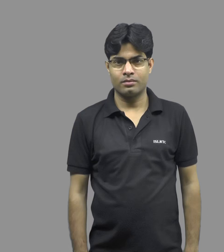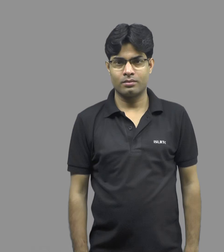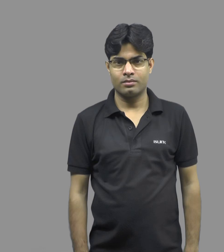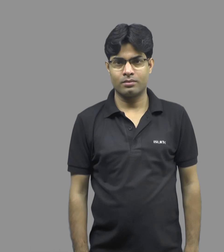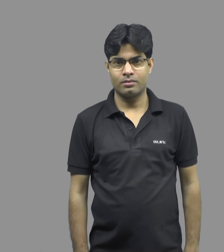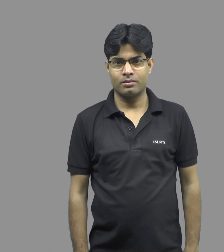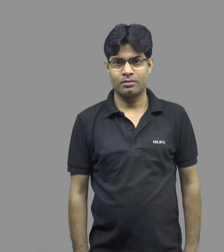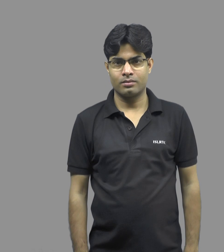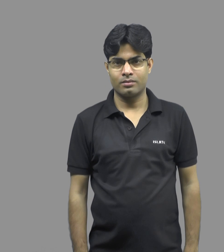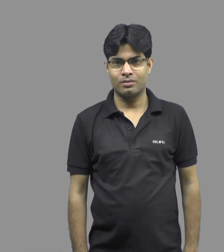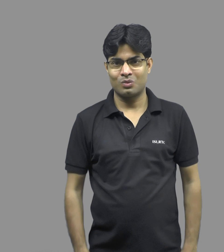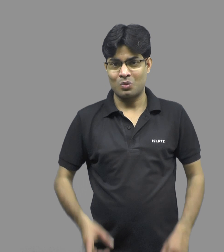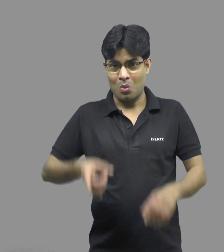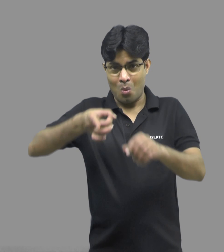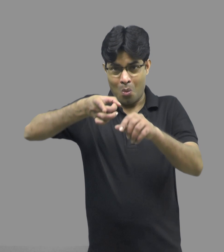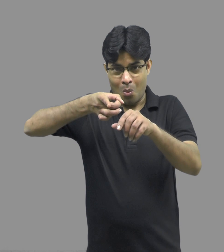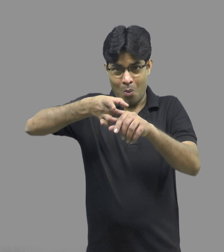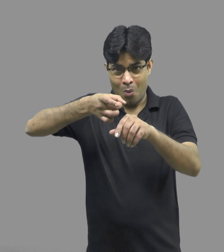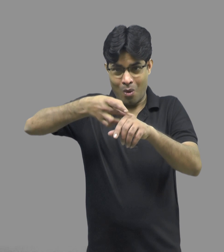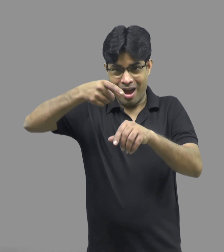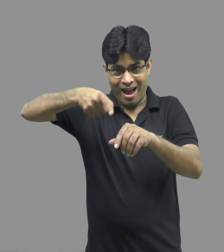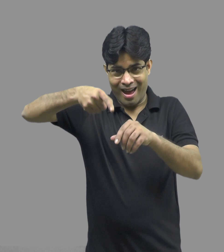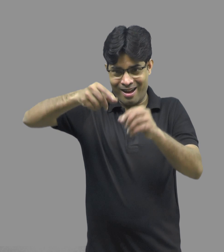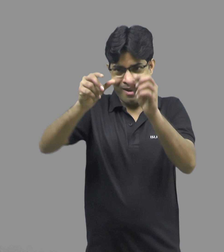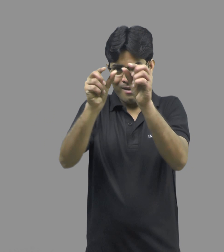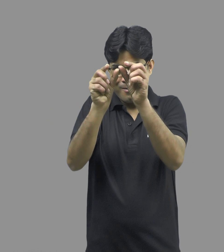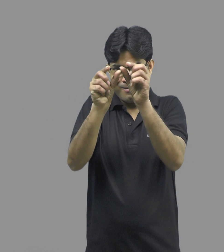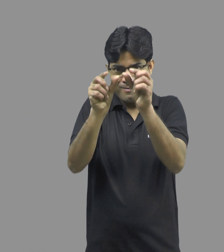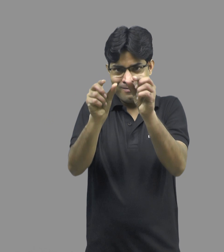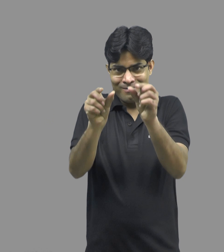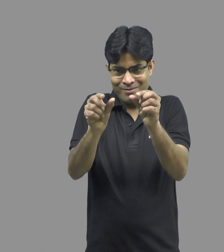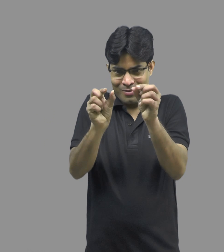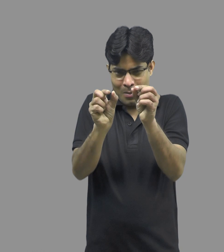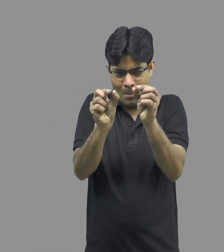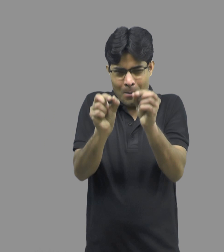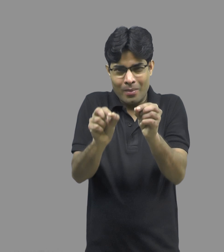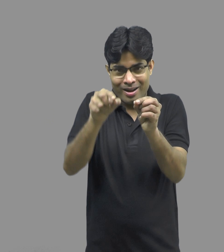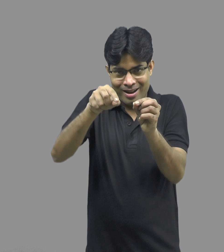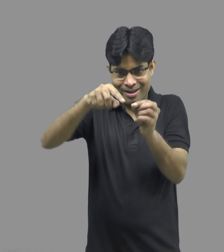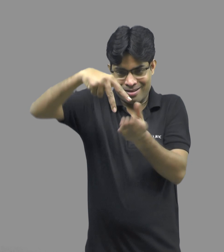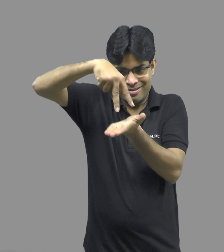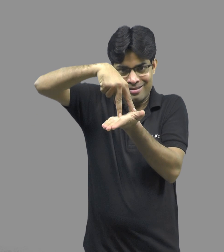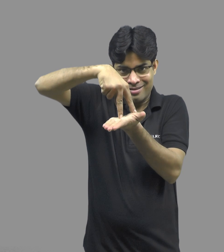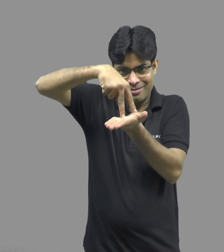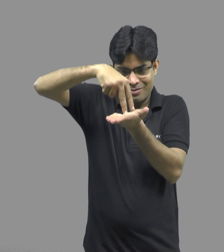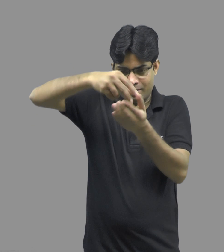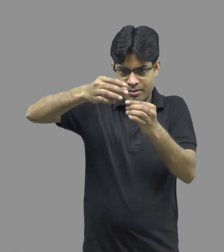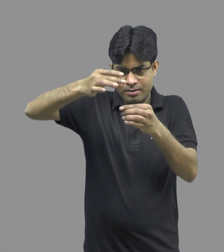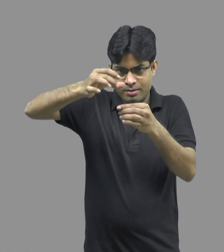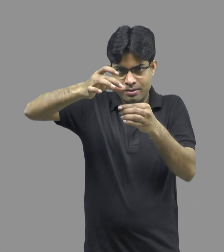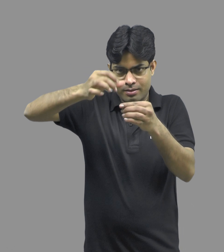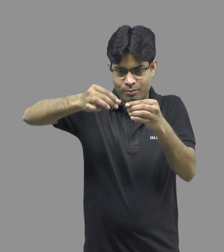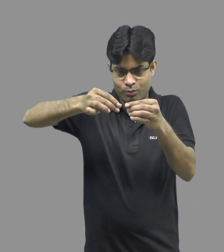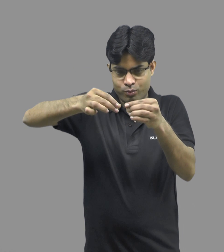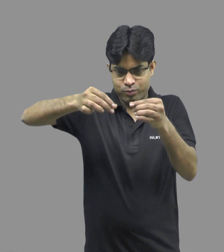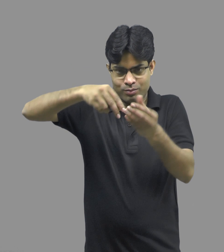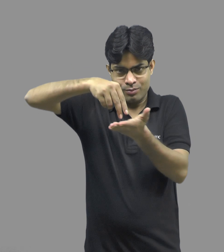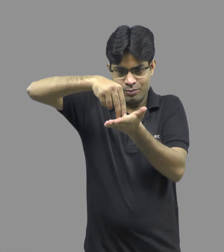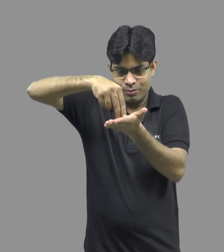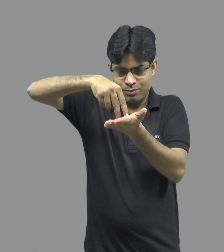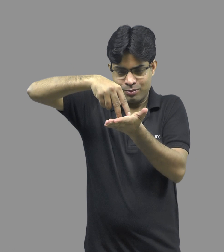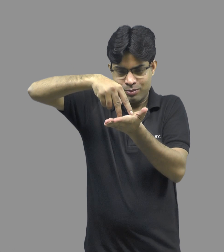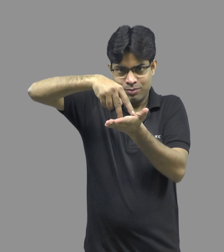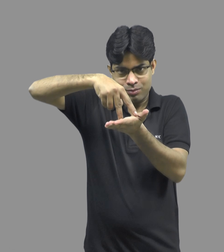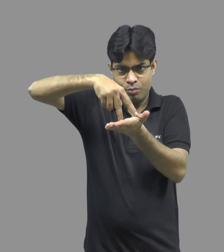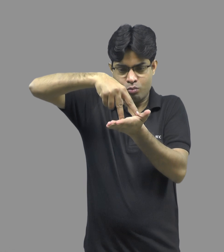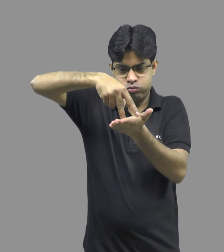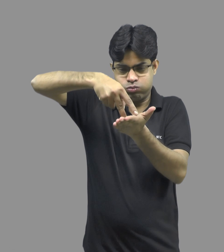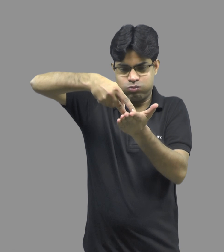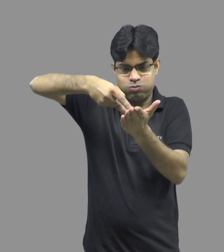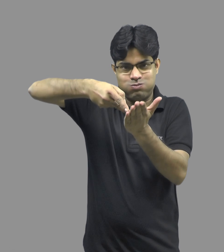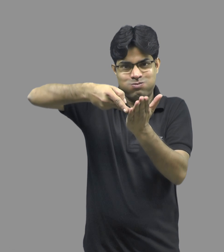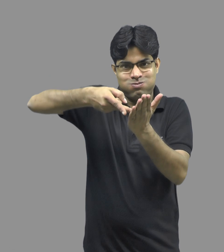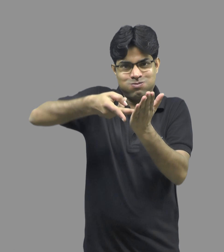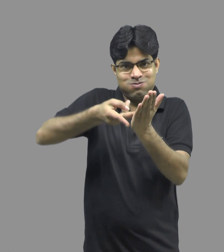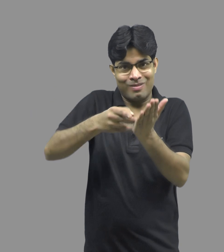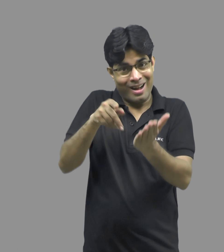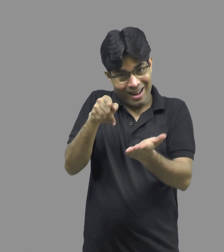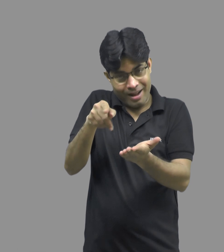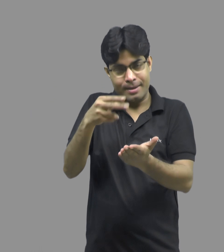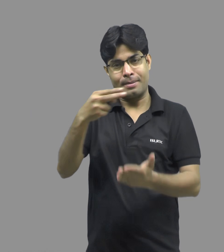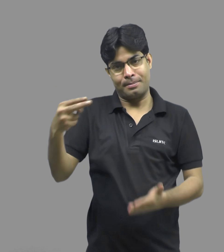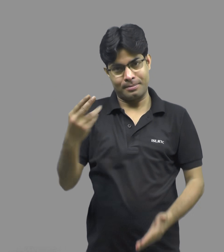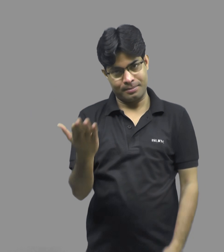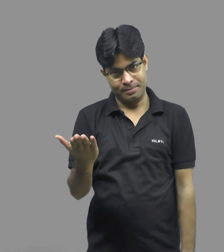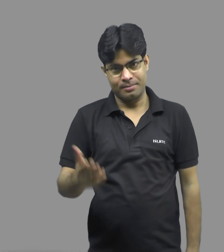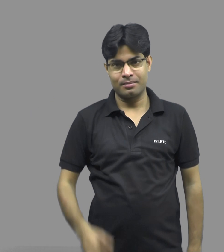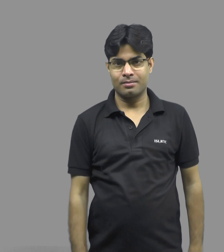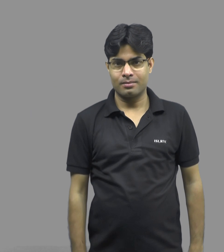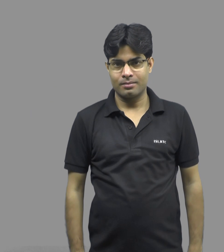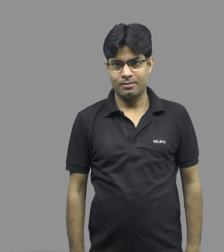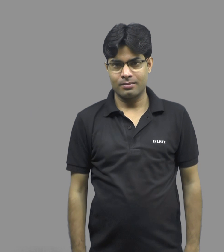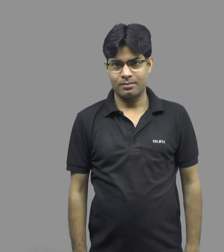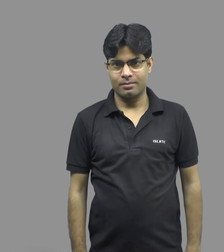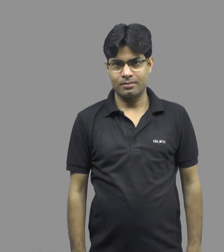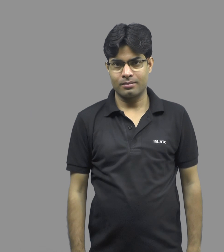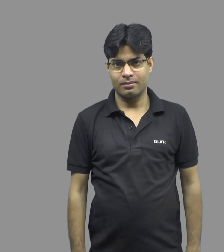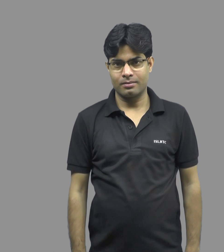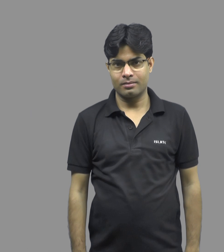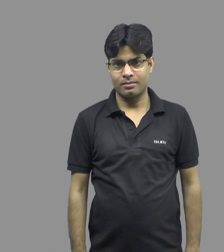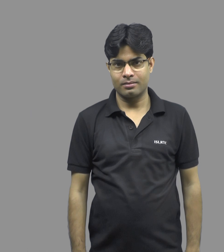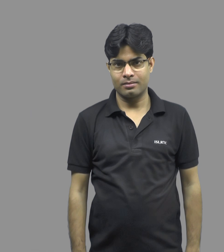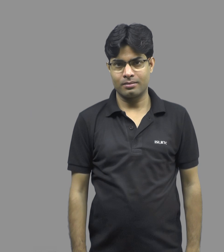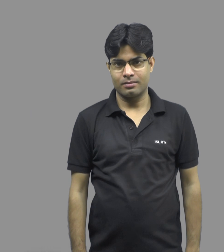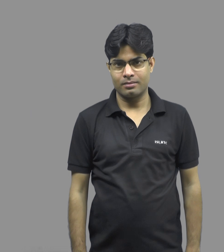Divider